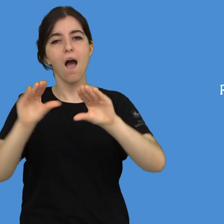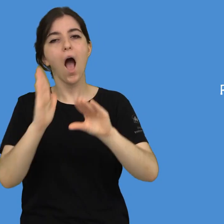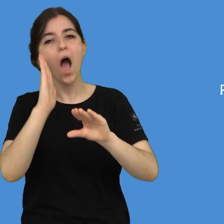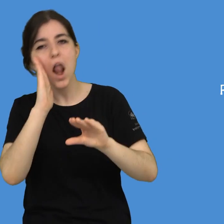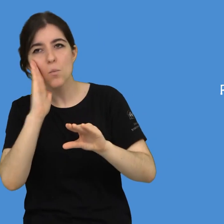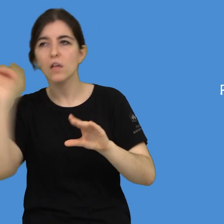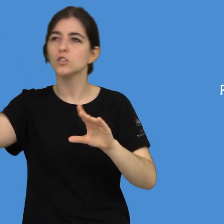dormir